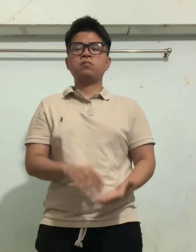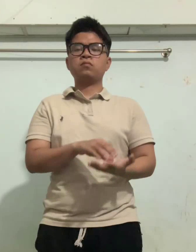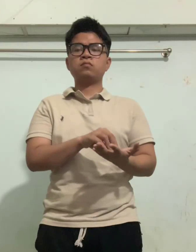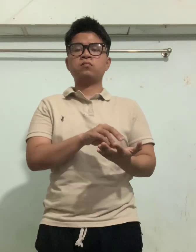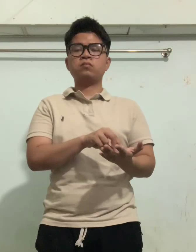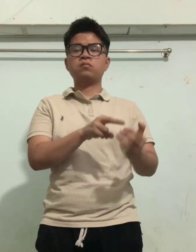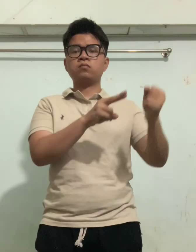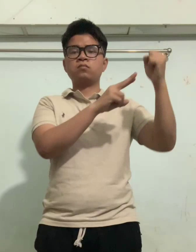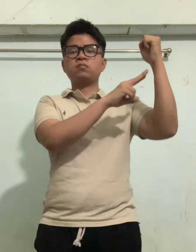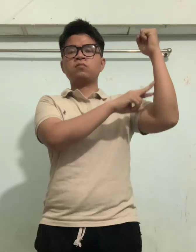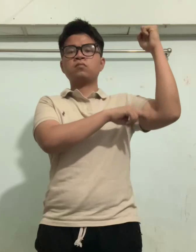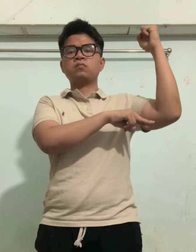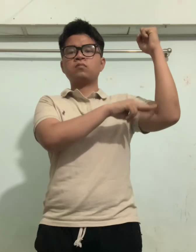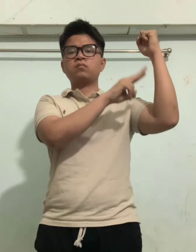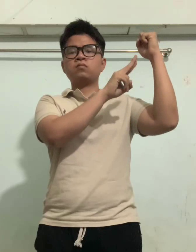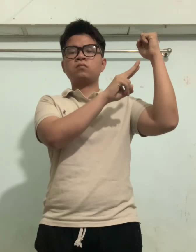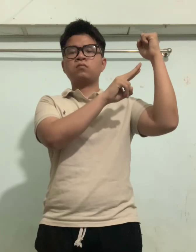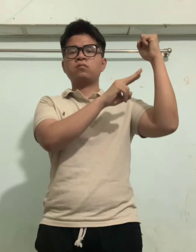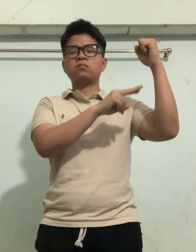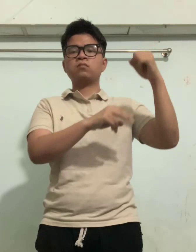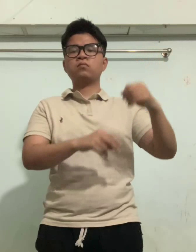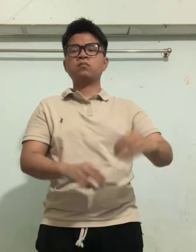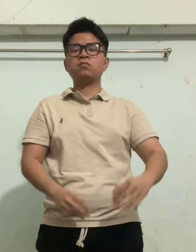tieng viet